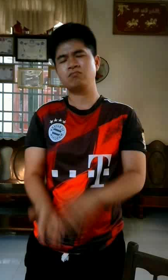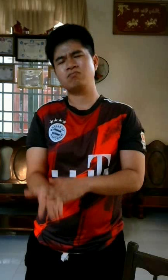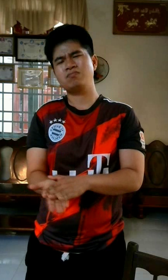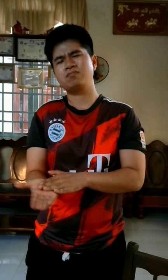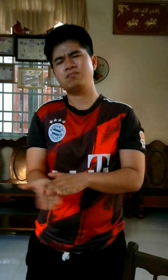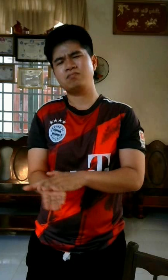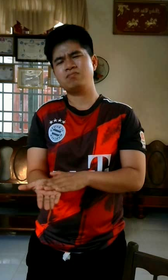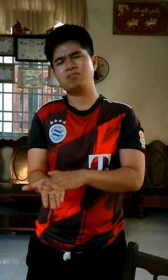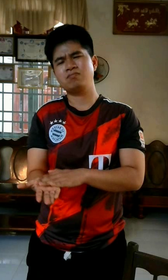xin loi